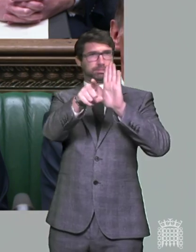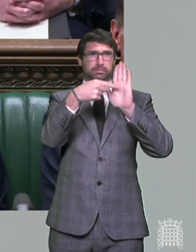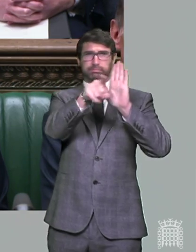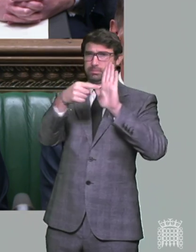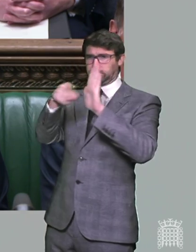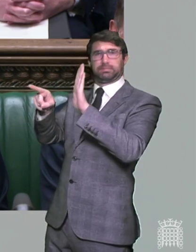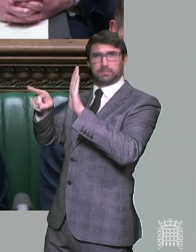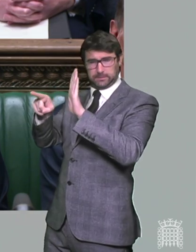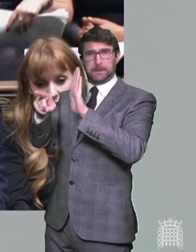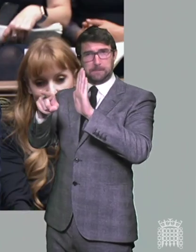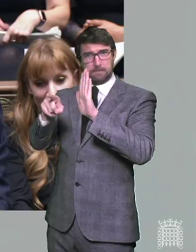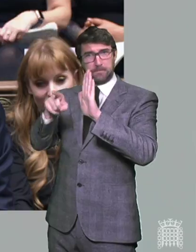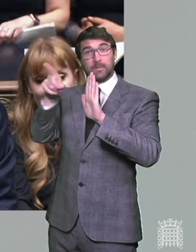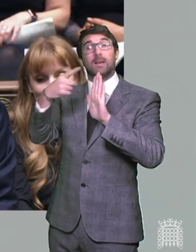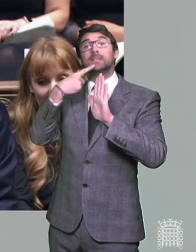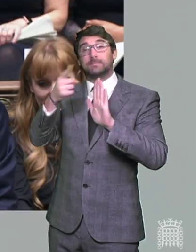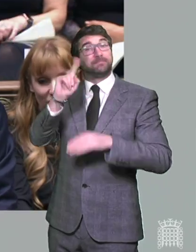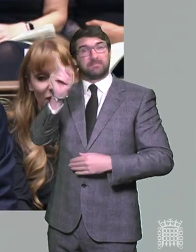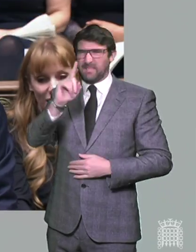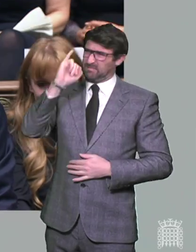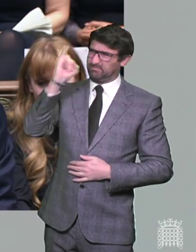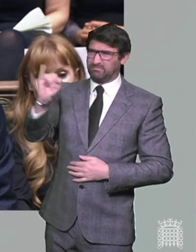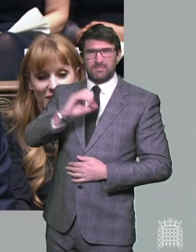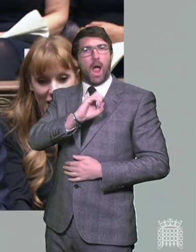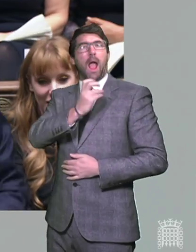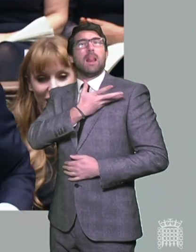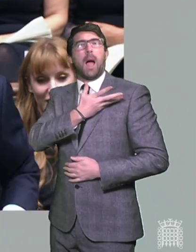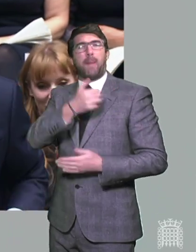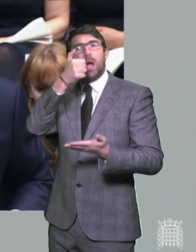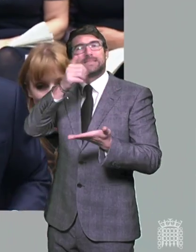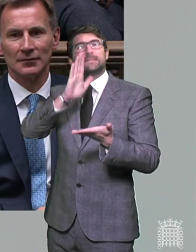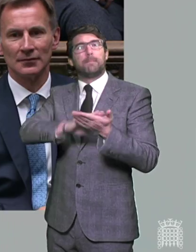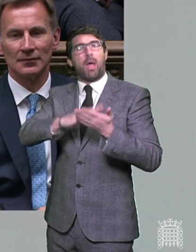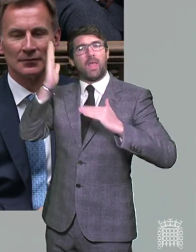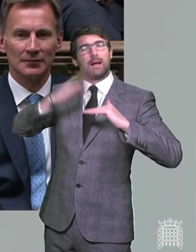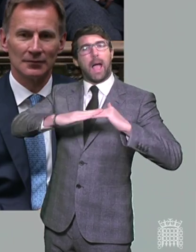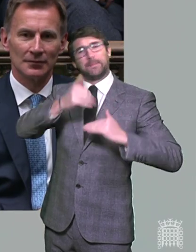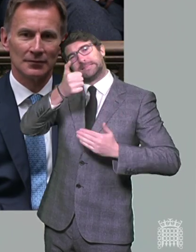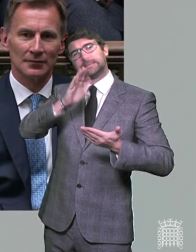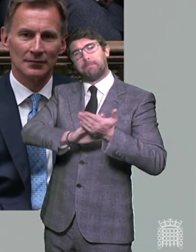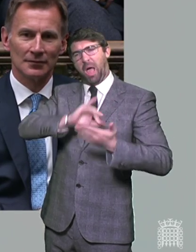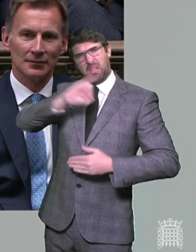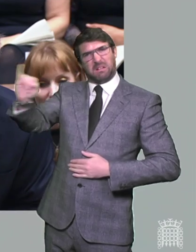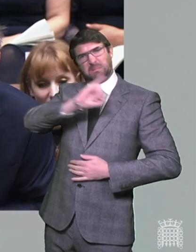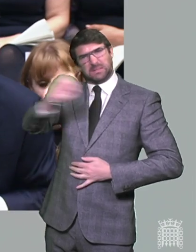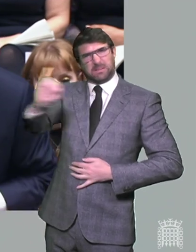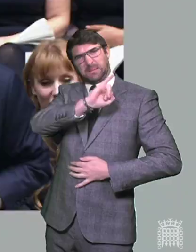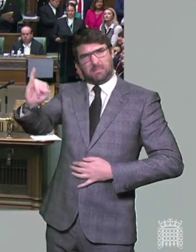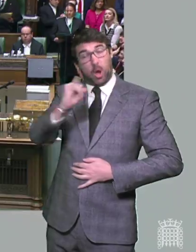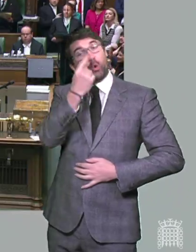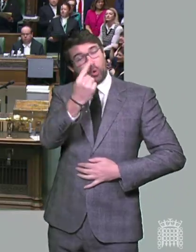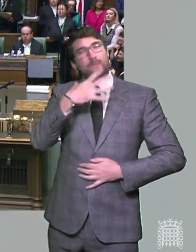This week, the Chancellor made it her policy. How can she be held to account when she is not in charge?